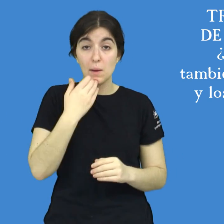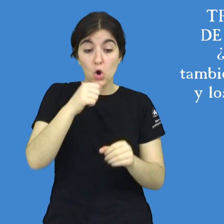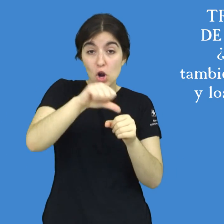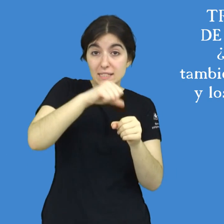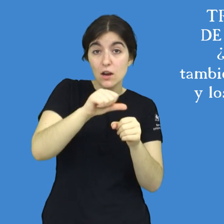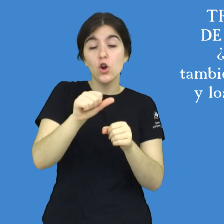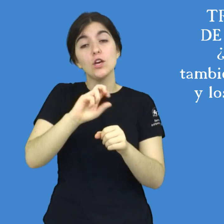colesterol